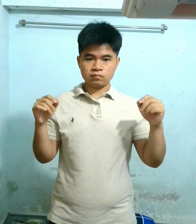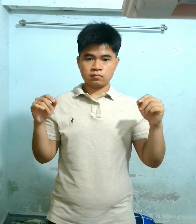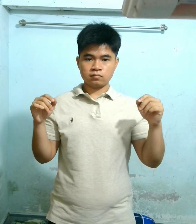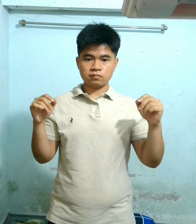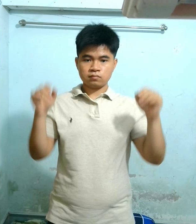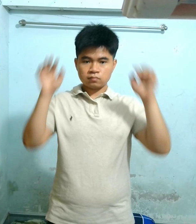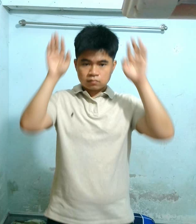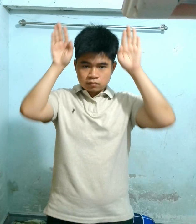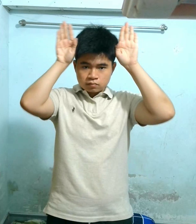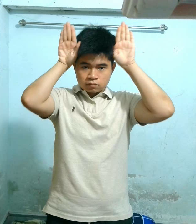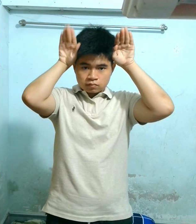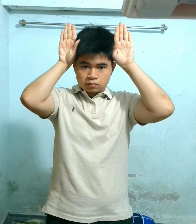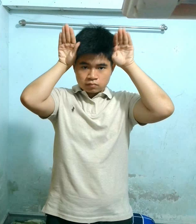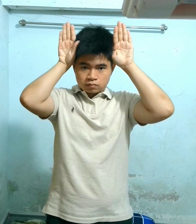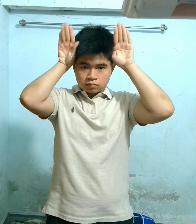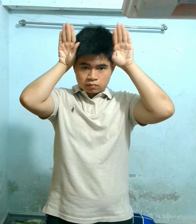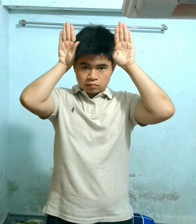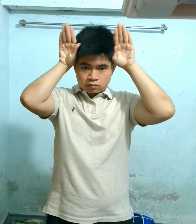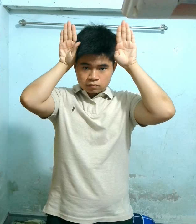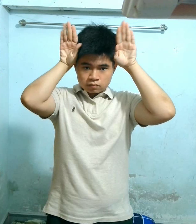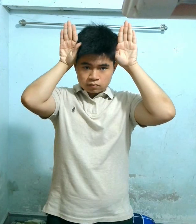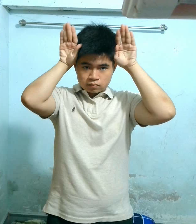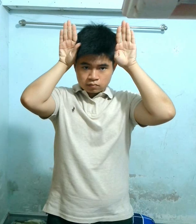cho